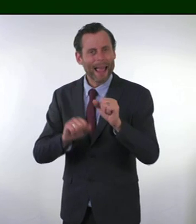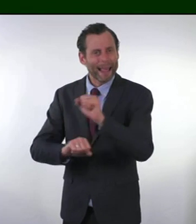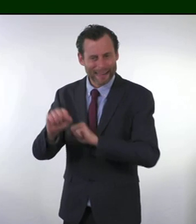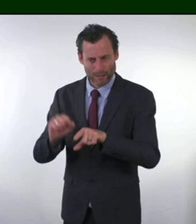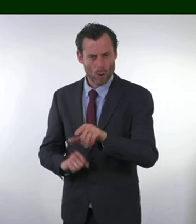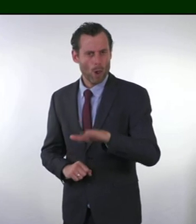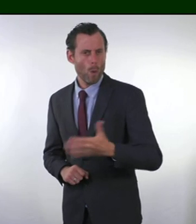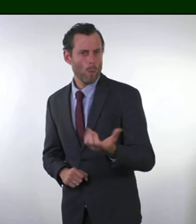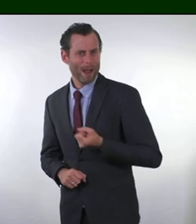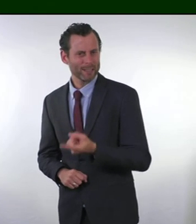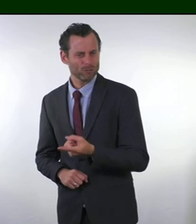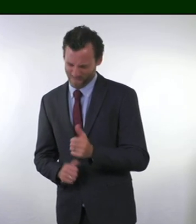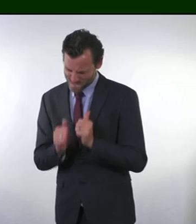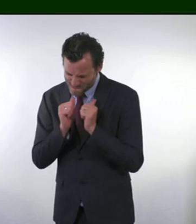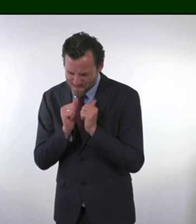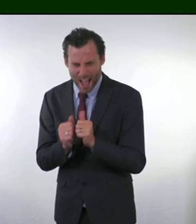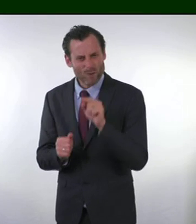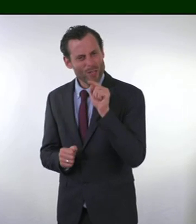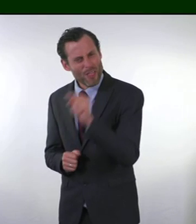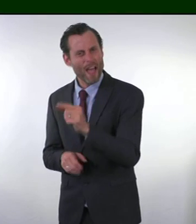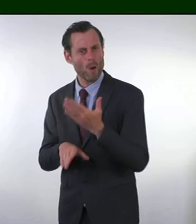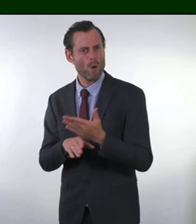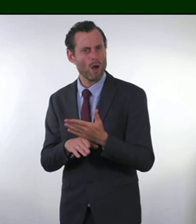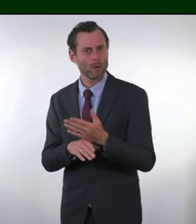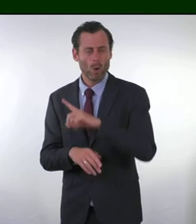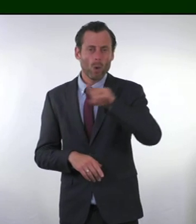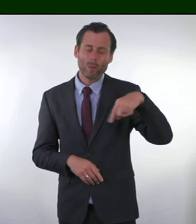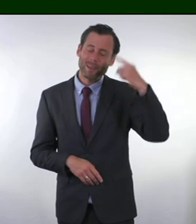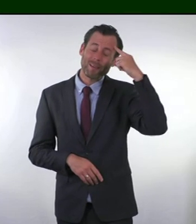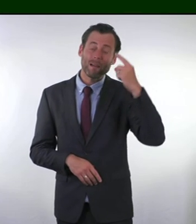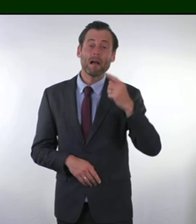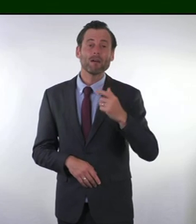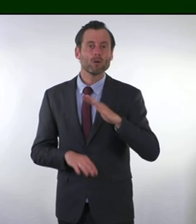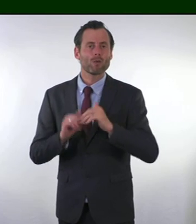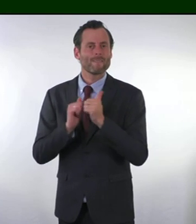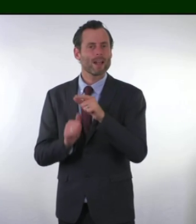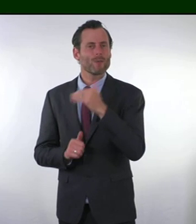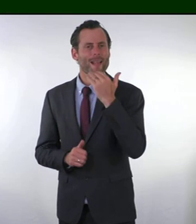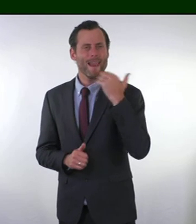We want a recognition of the value of the work of those who have been taken for granted for far too long.